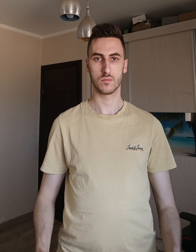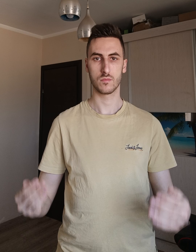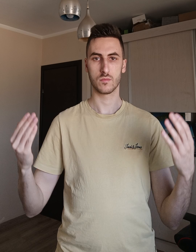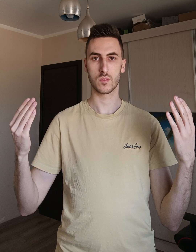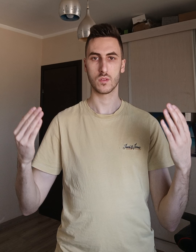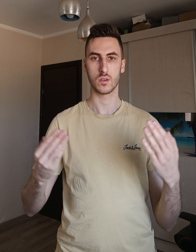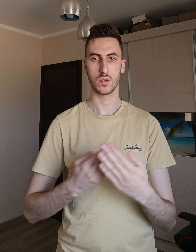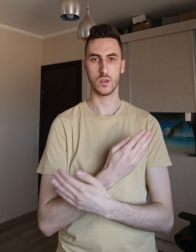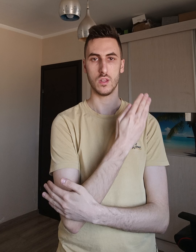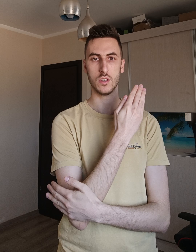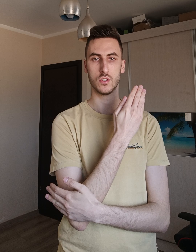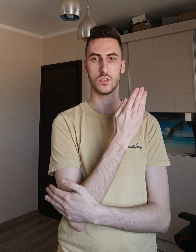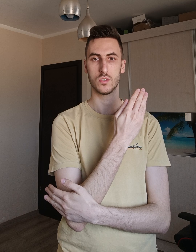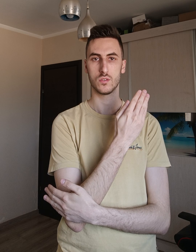חדש